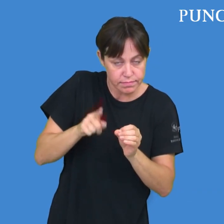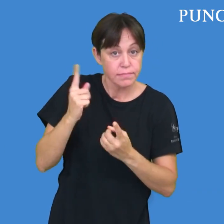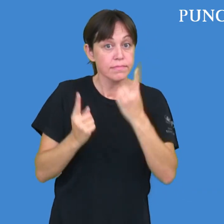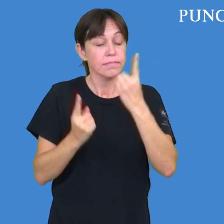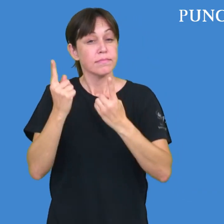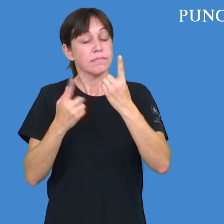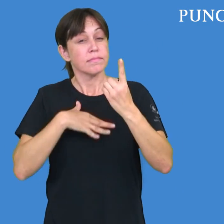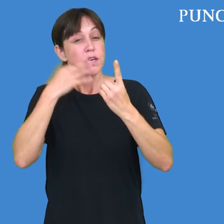alguno